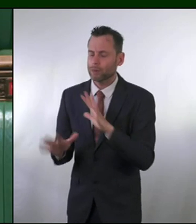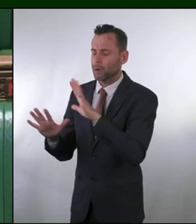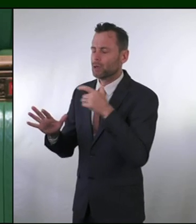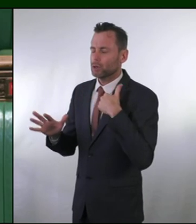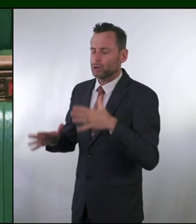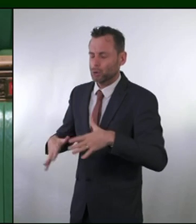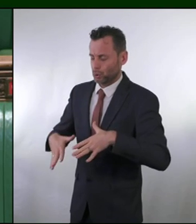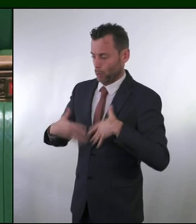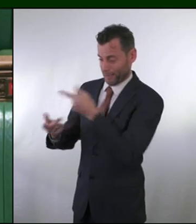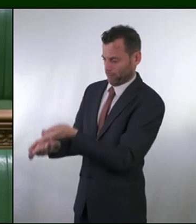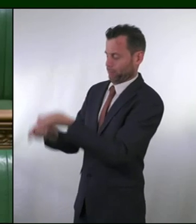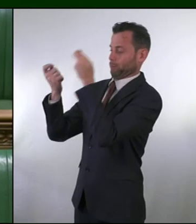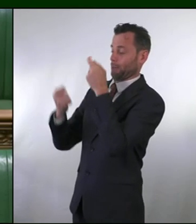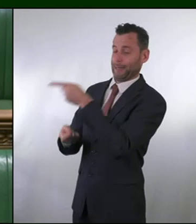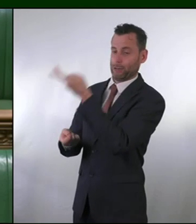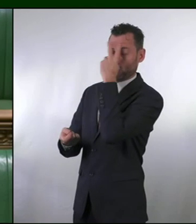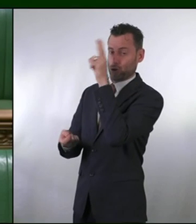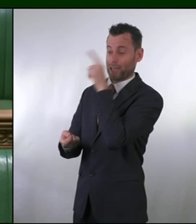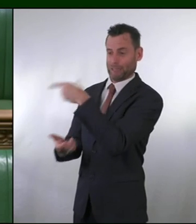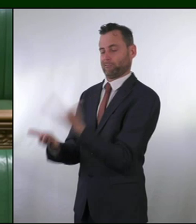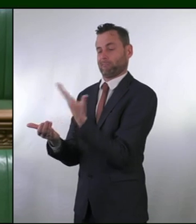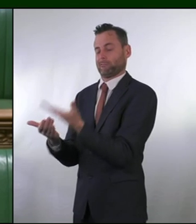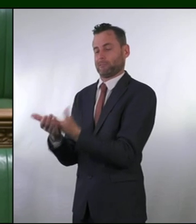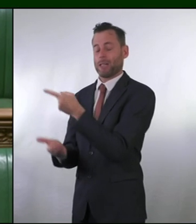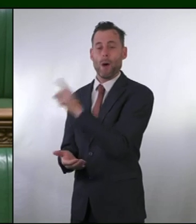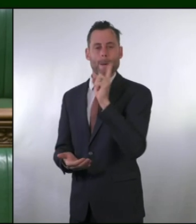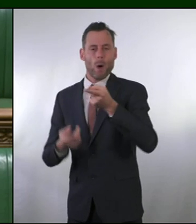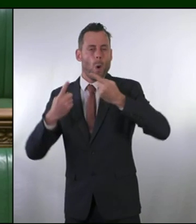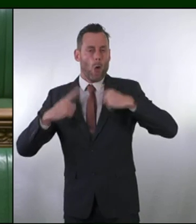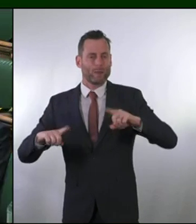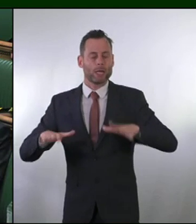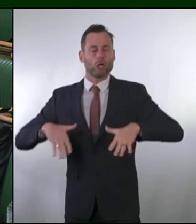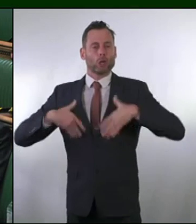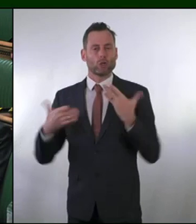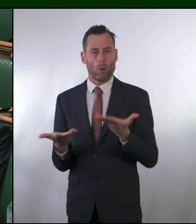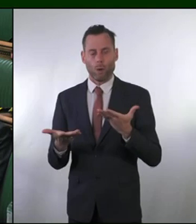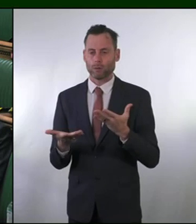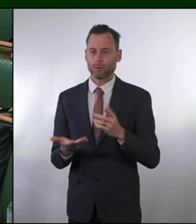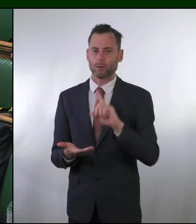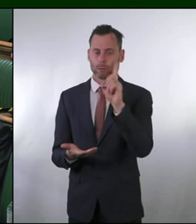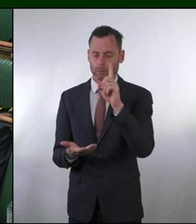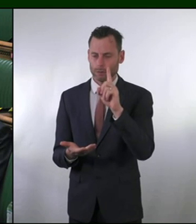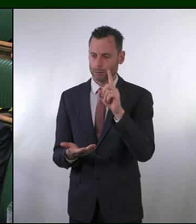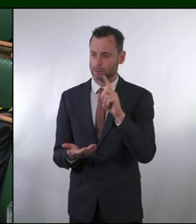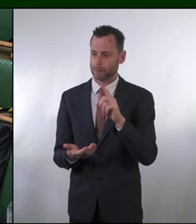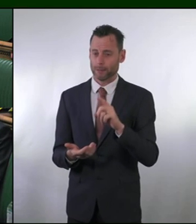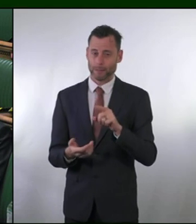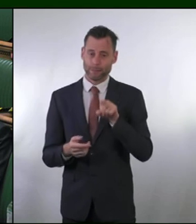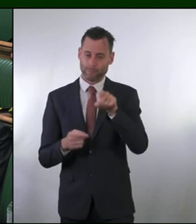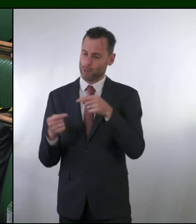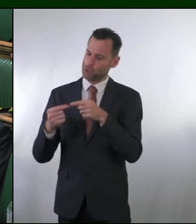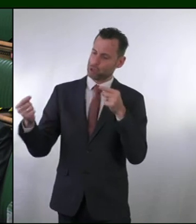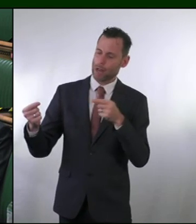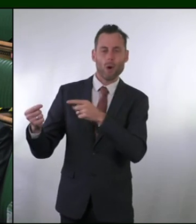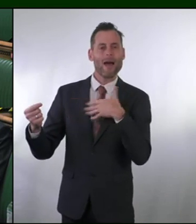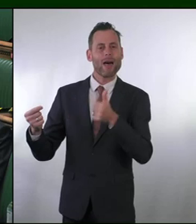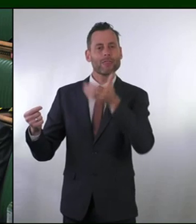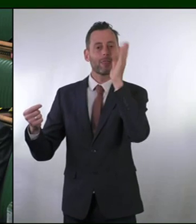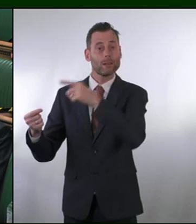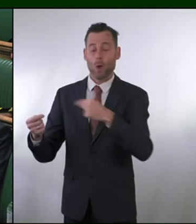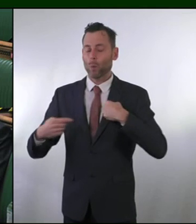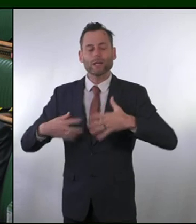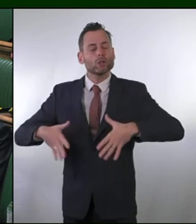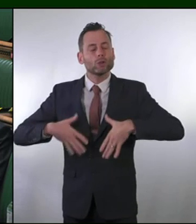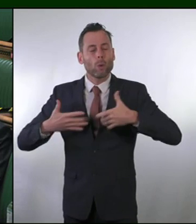and learned Gentleman, having performed this extraordinary U-turn—and that is the disaster, in the words of the shadow health spokesman, of a national lockdown.